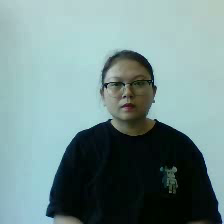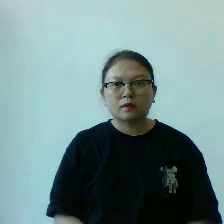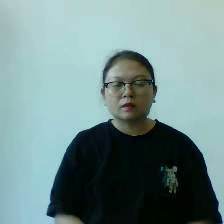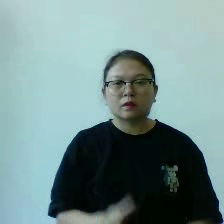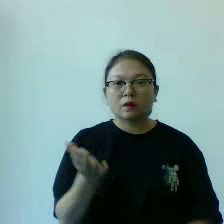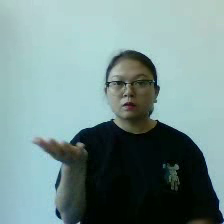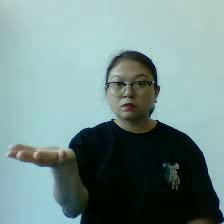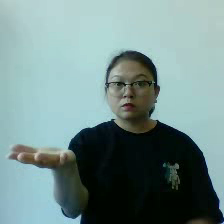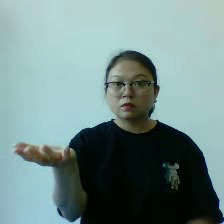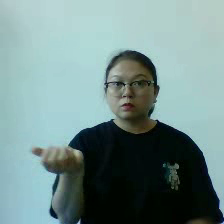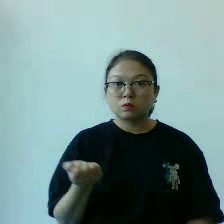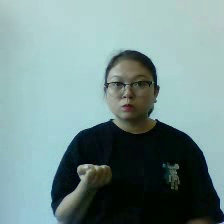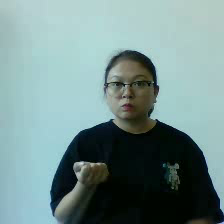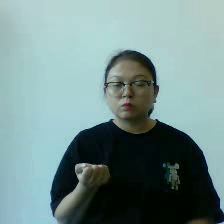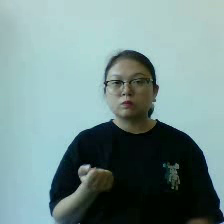Sử dụng